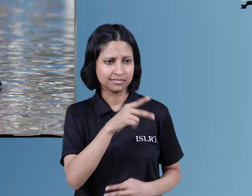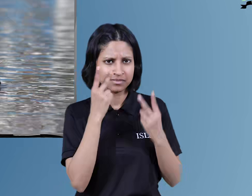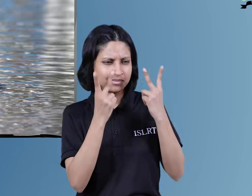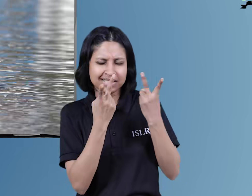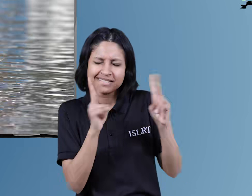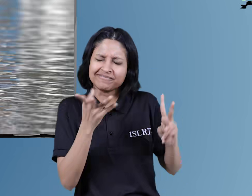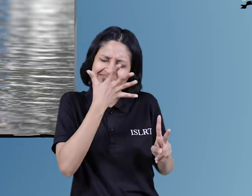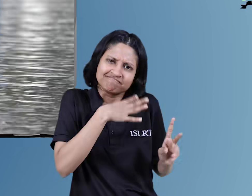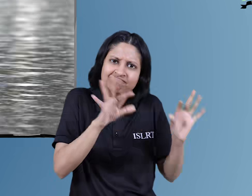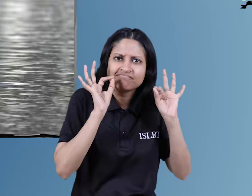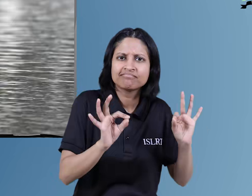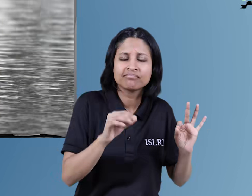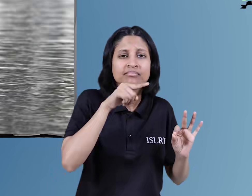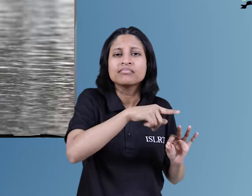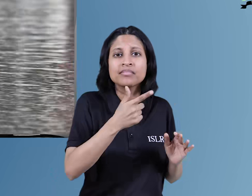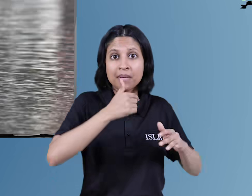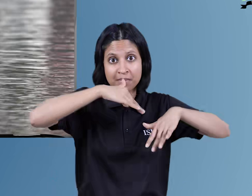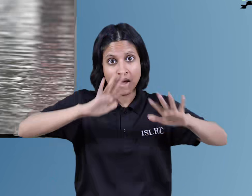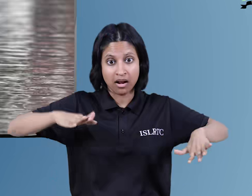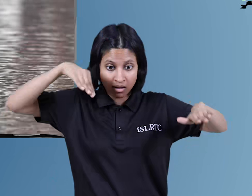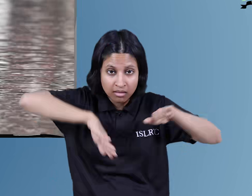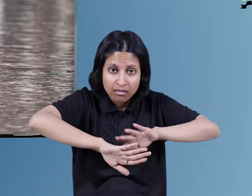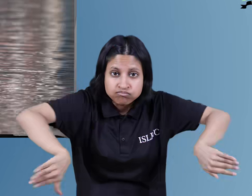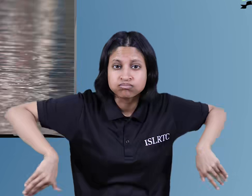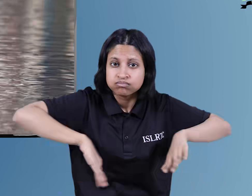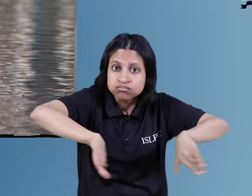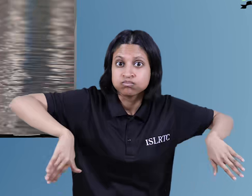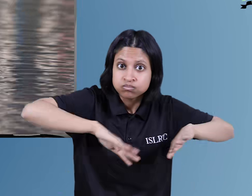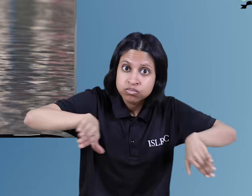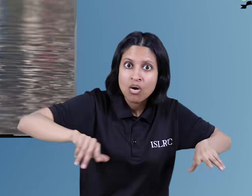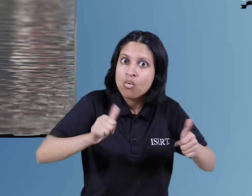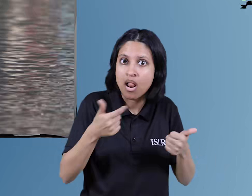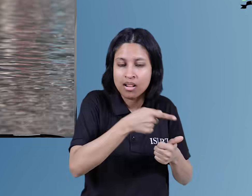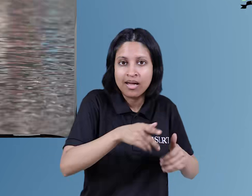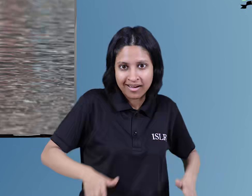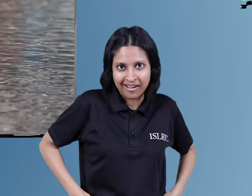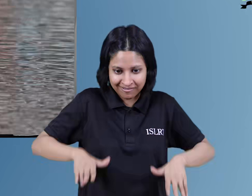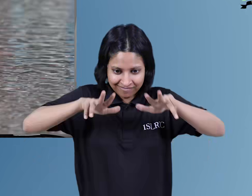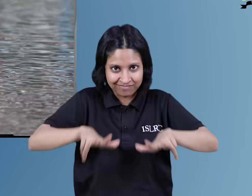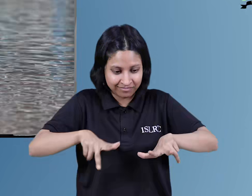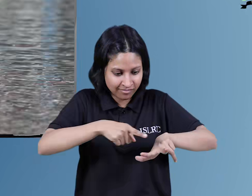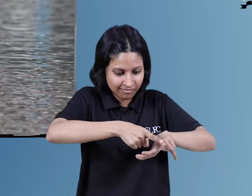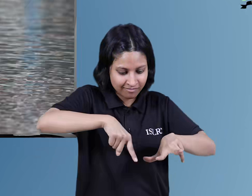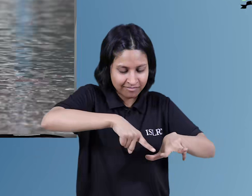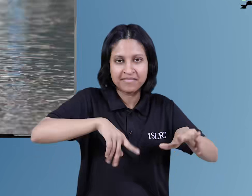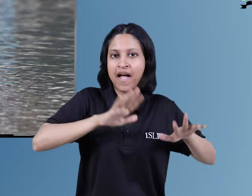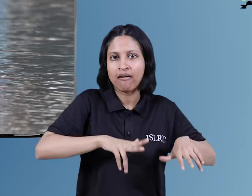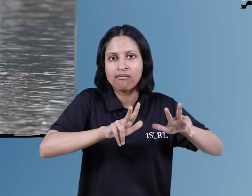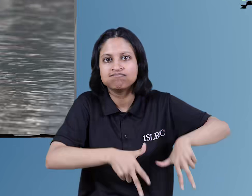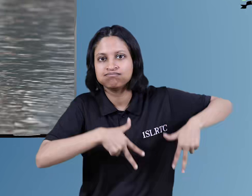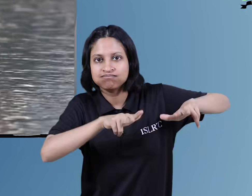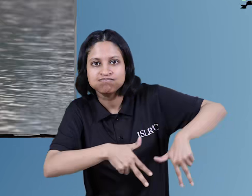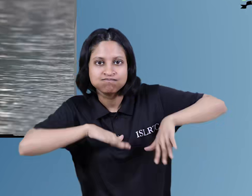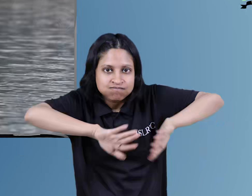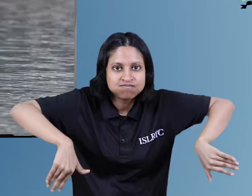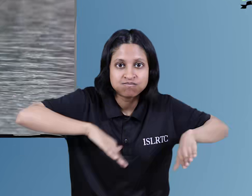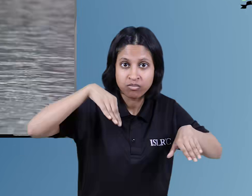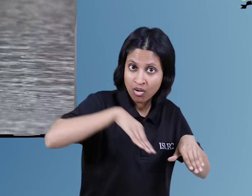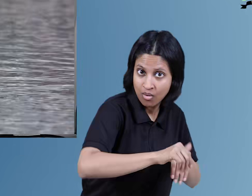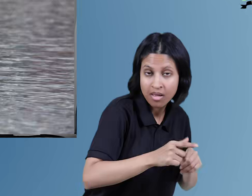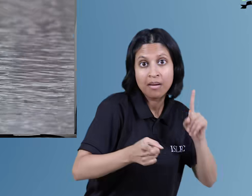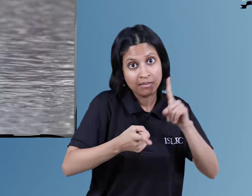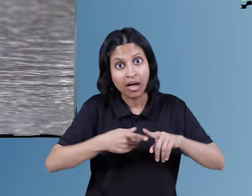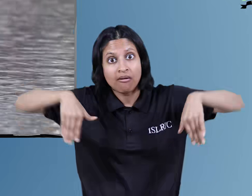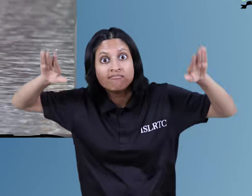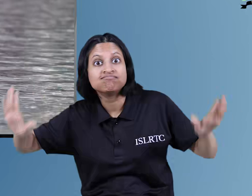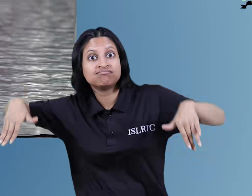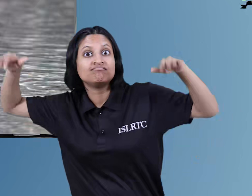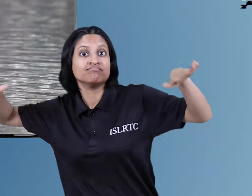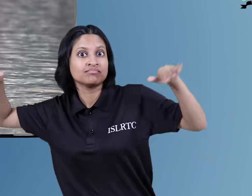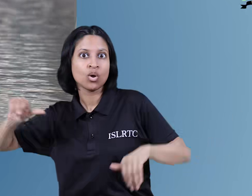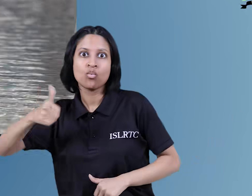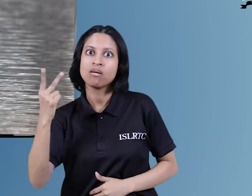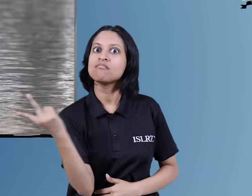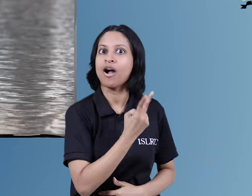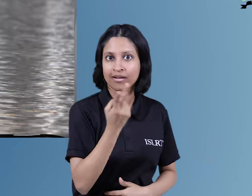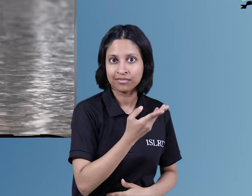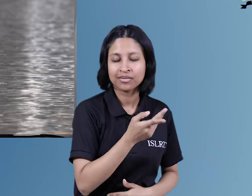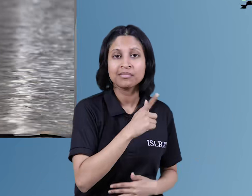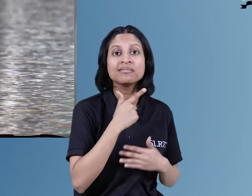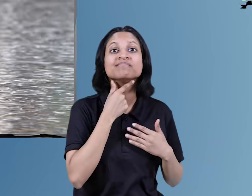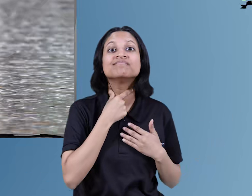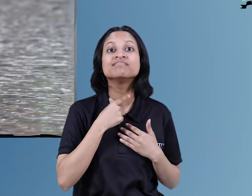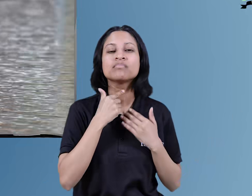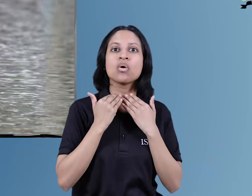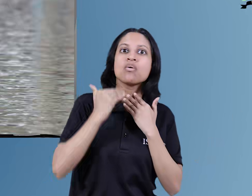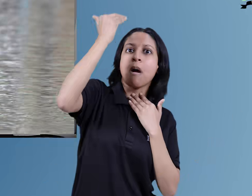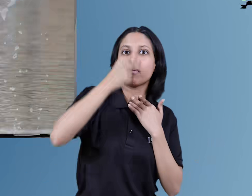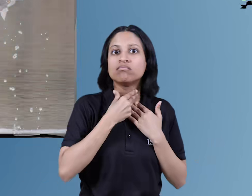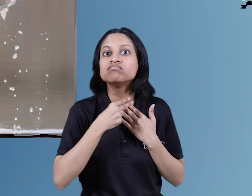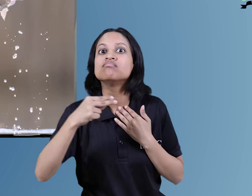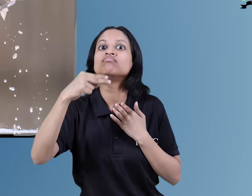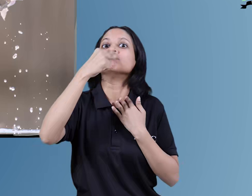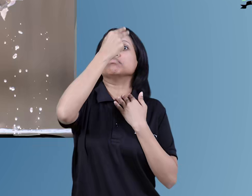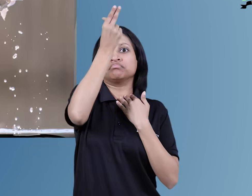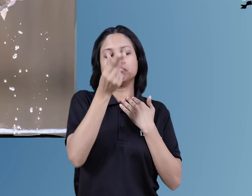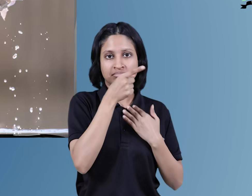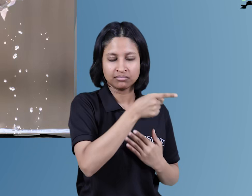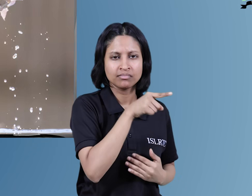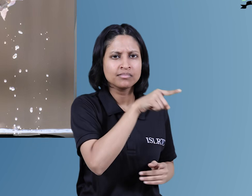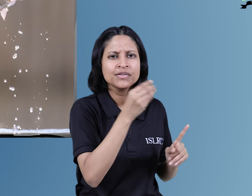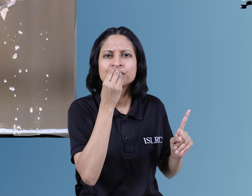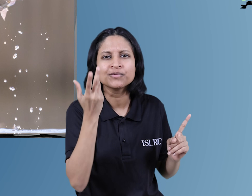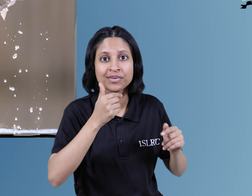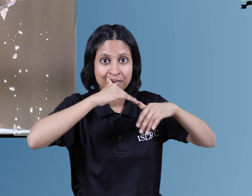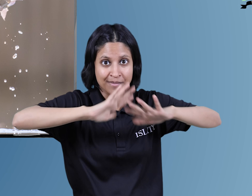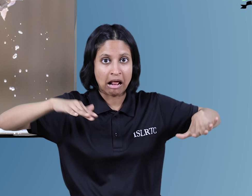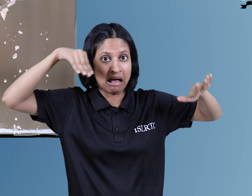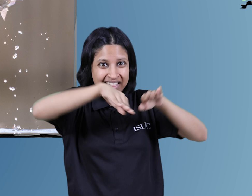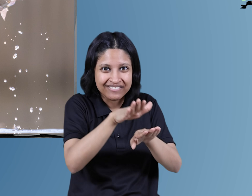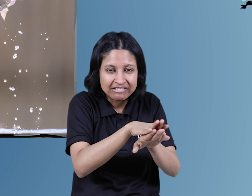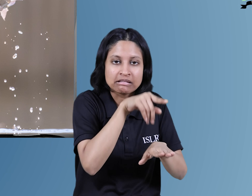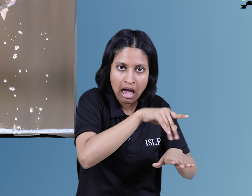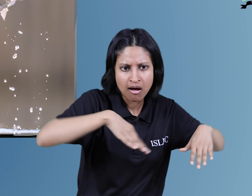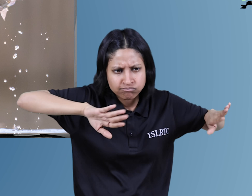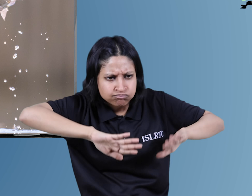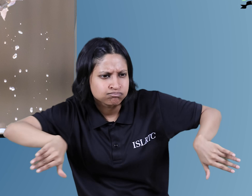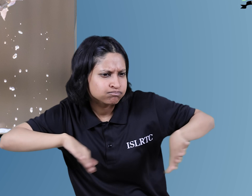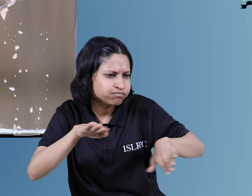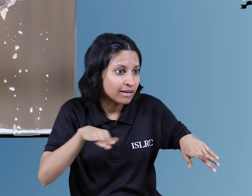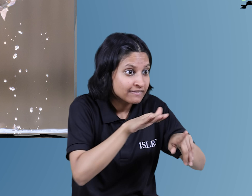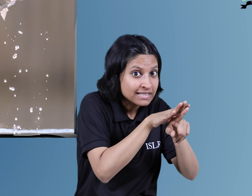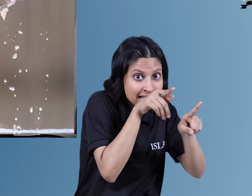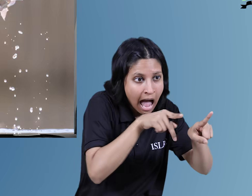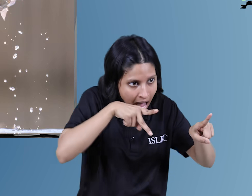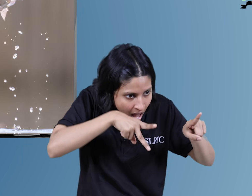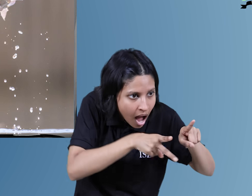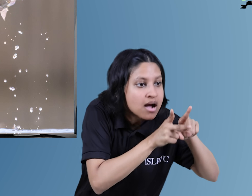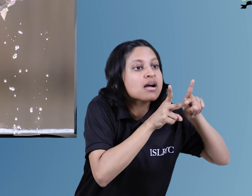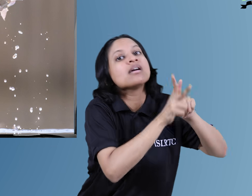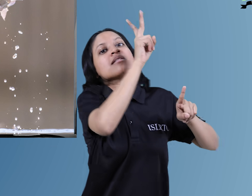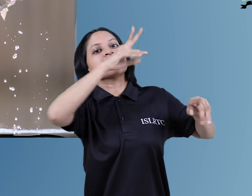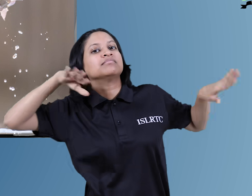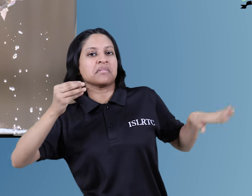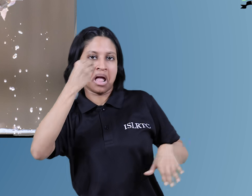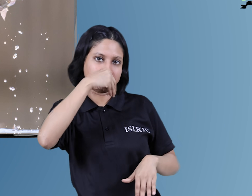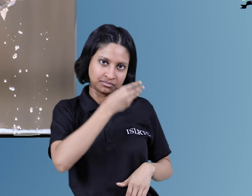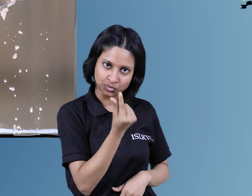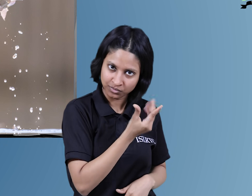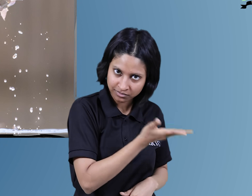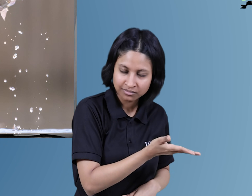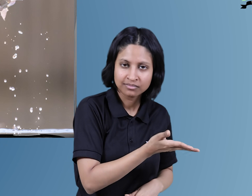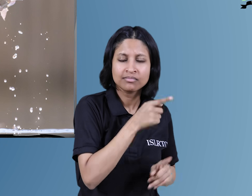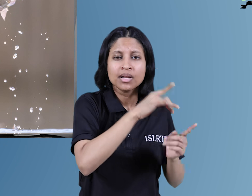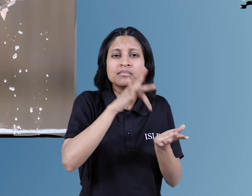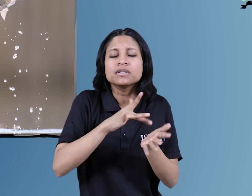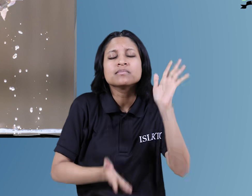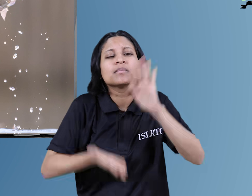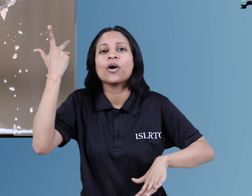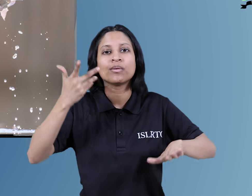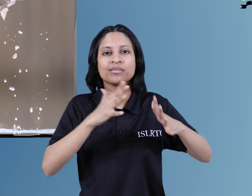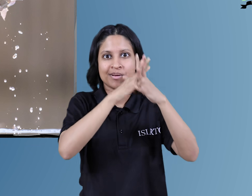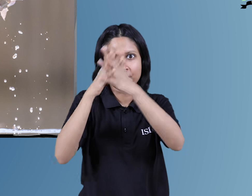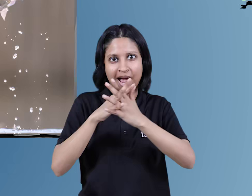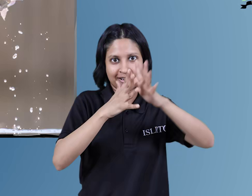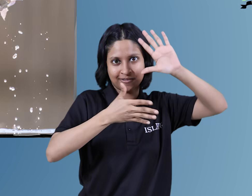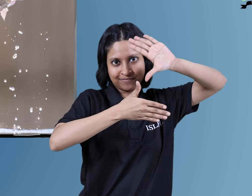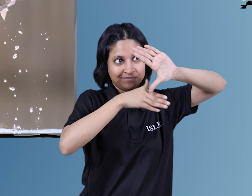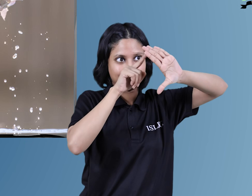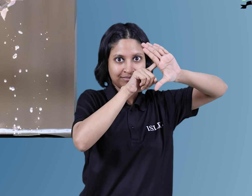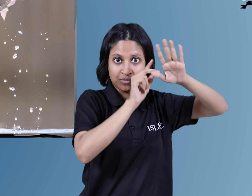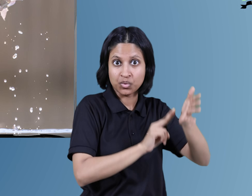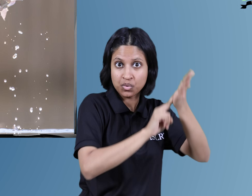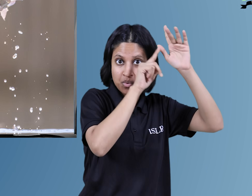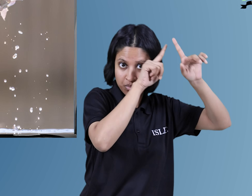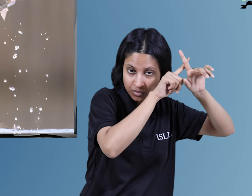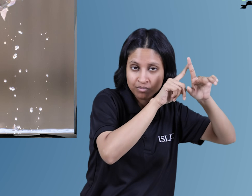Cormorants are intriguing birds known for their distinctive appearance. In addition to flying, they can swim underwater using their webbed feet. With long necks, they dive to catch fish, using their beaks to snatch their prey. These birds are commonly found in coastal regions of North America, Europe, Africa, Asia, and Australia.